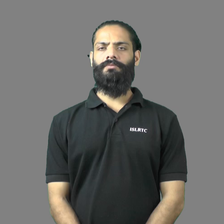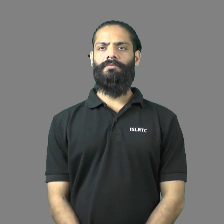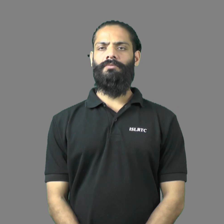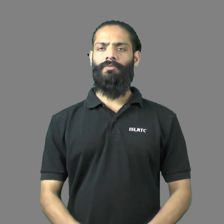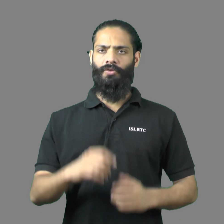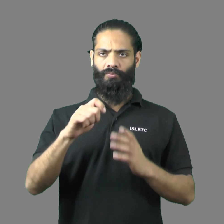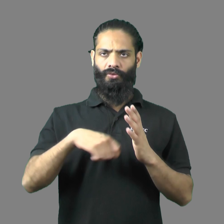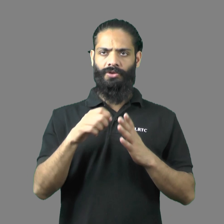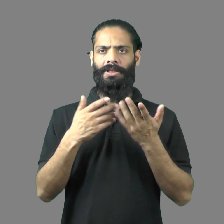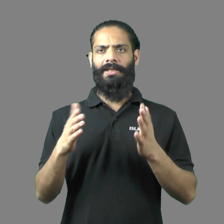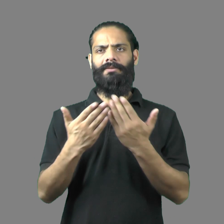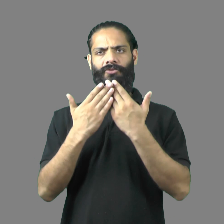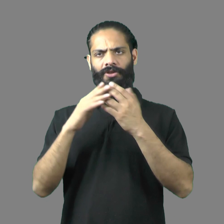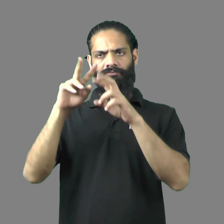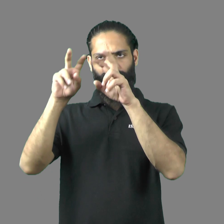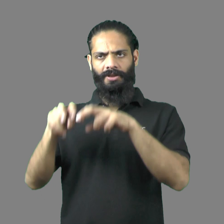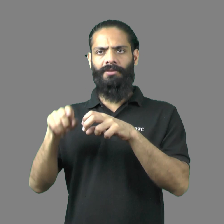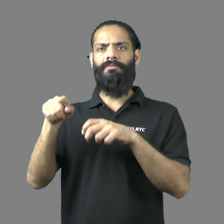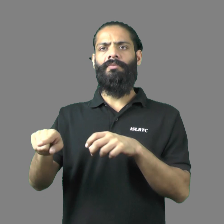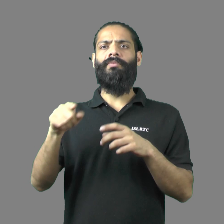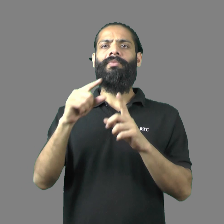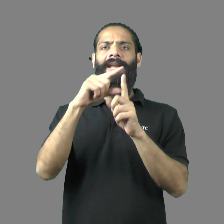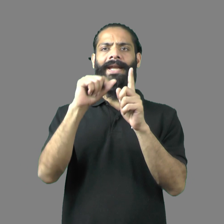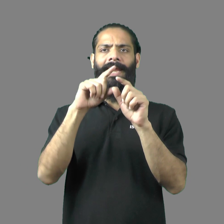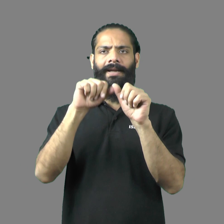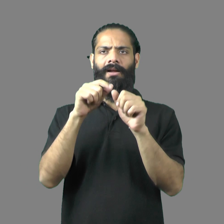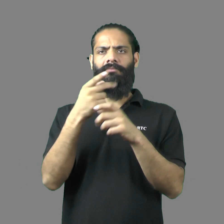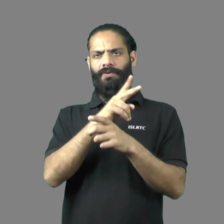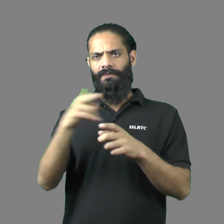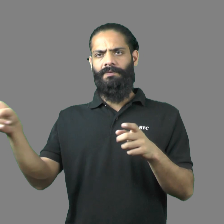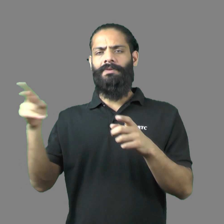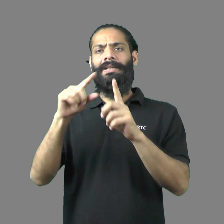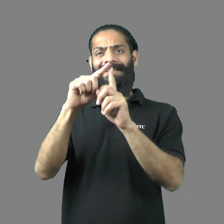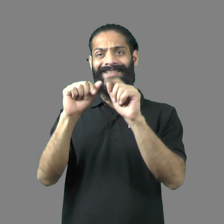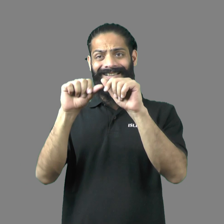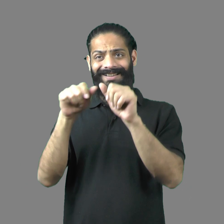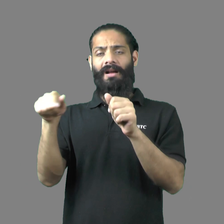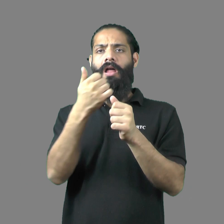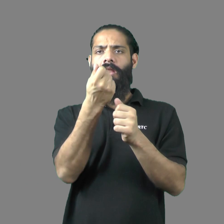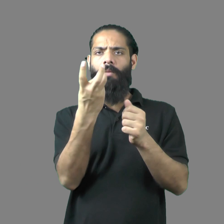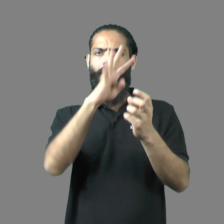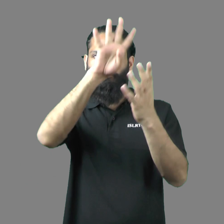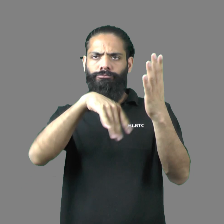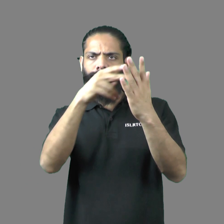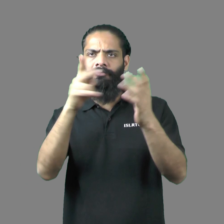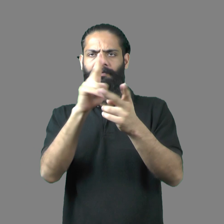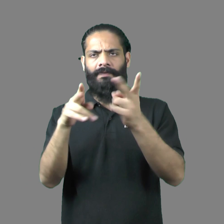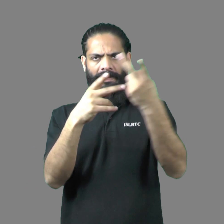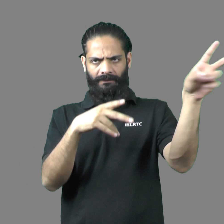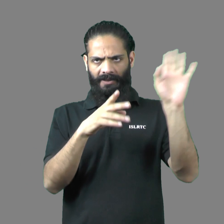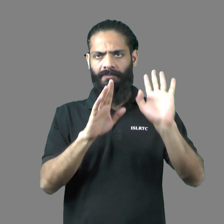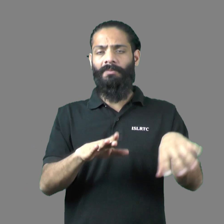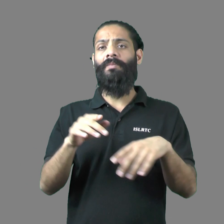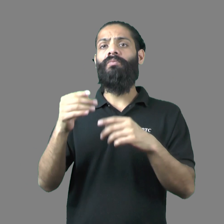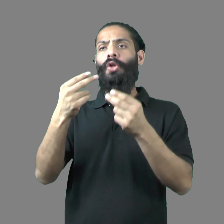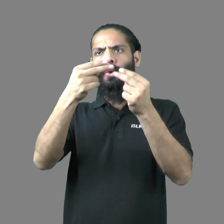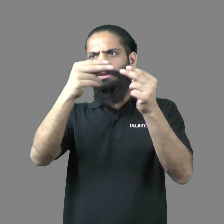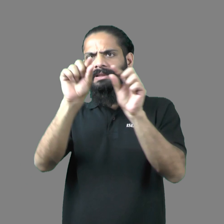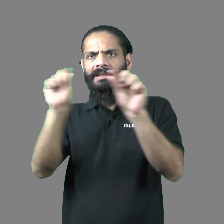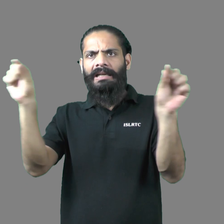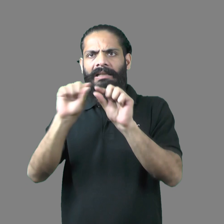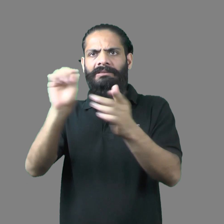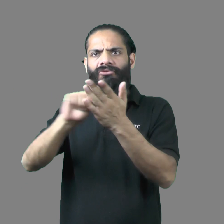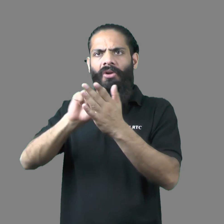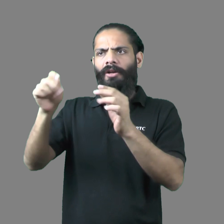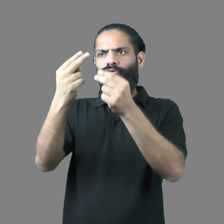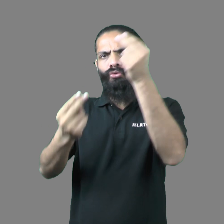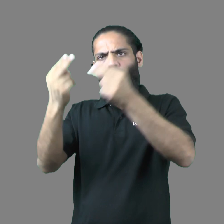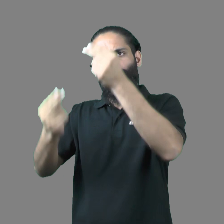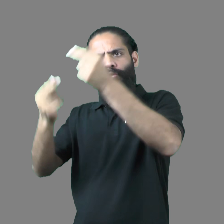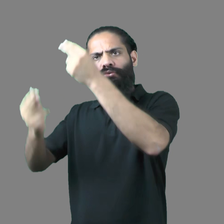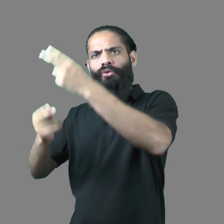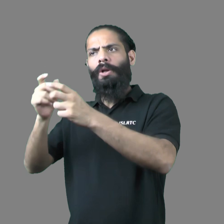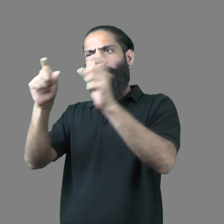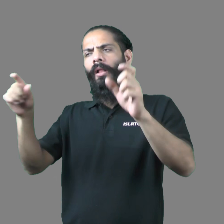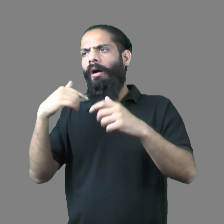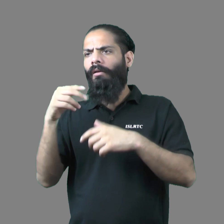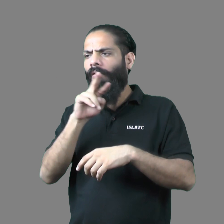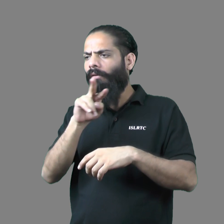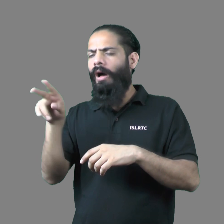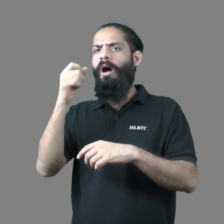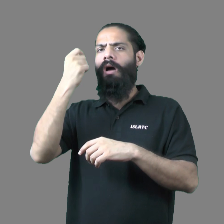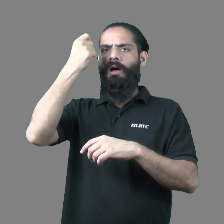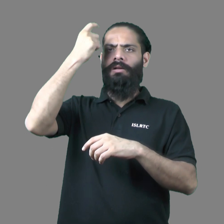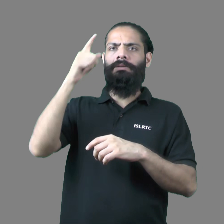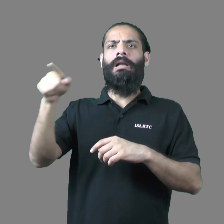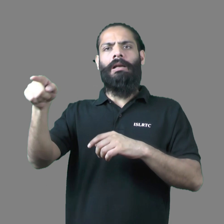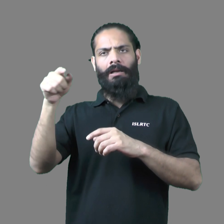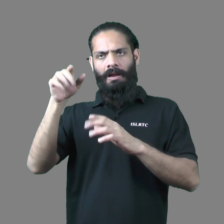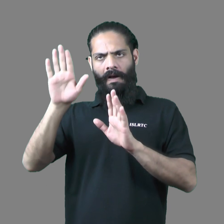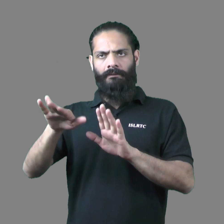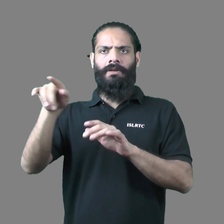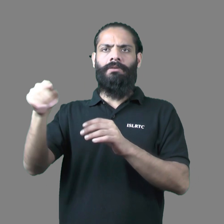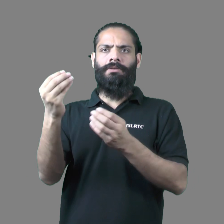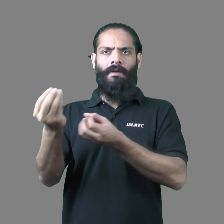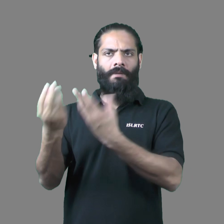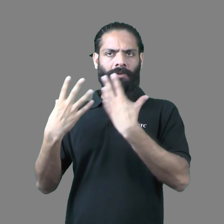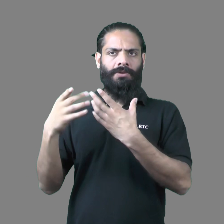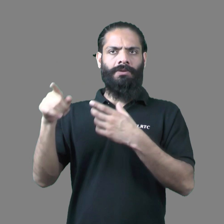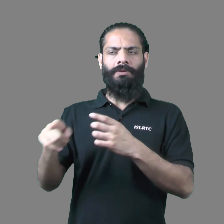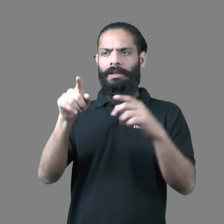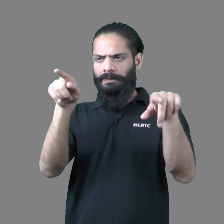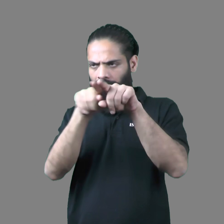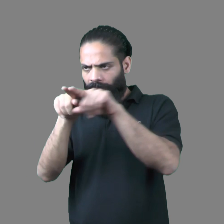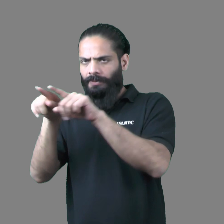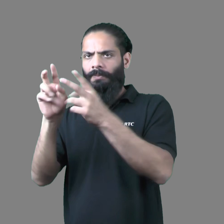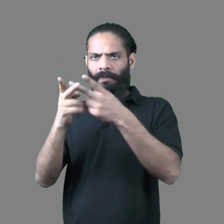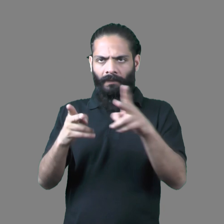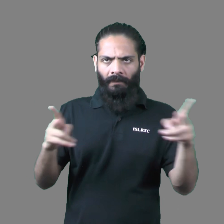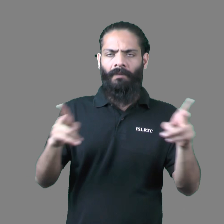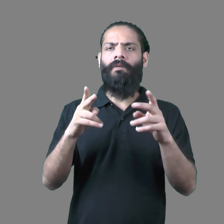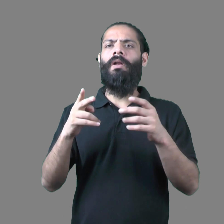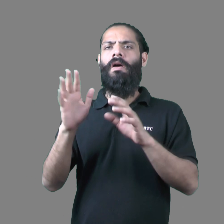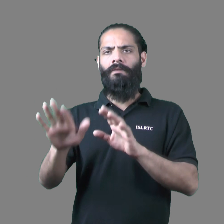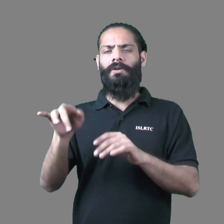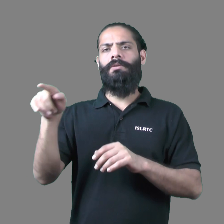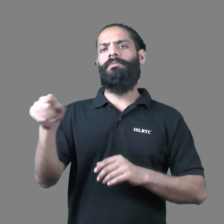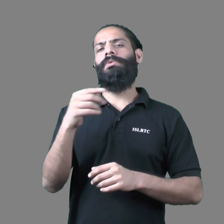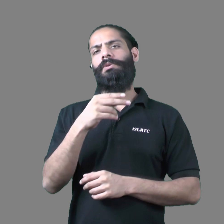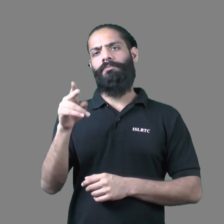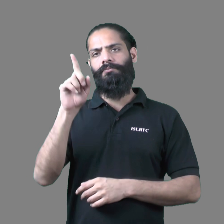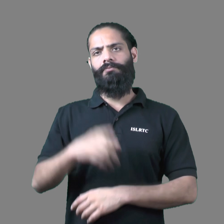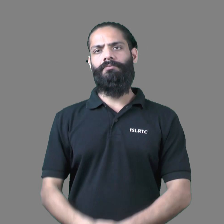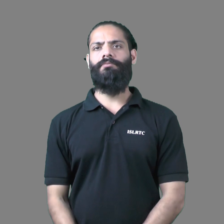Qualitative Data